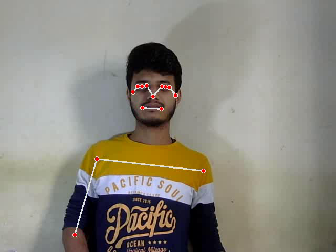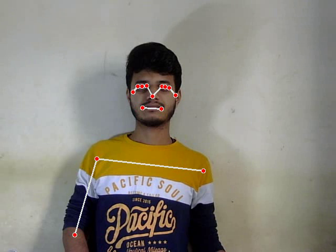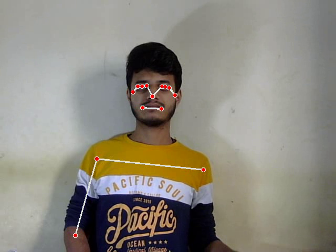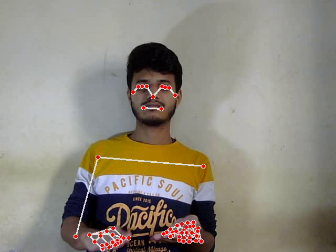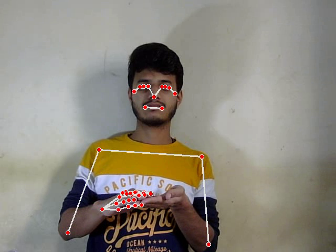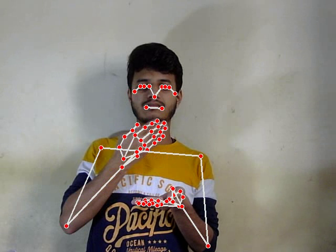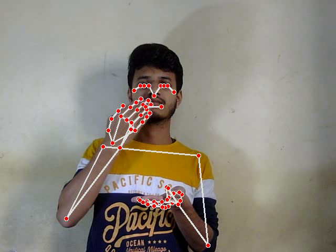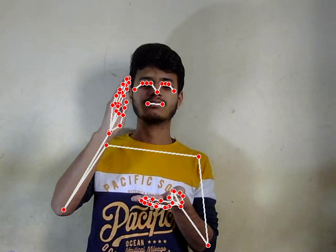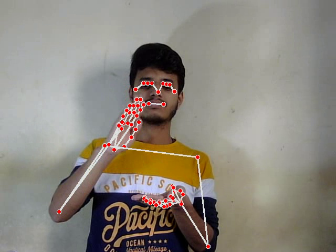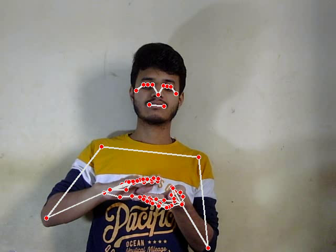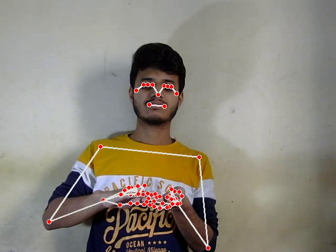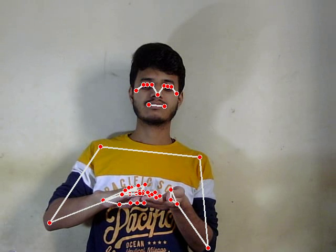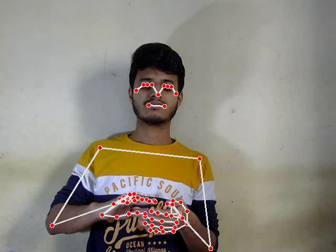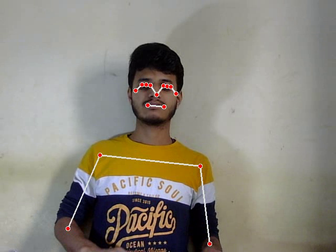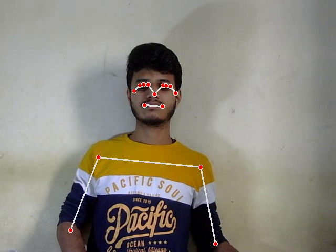bad